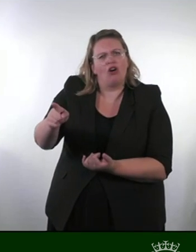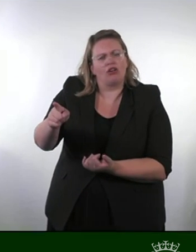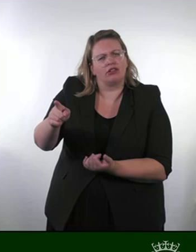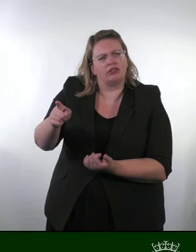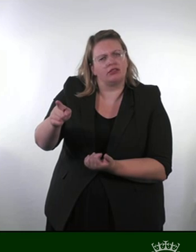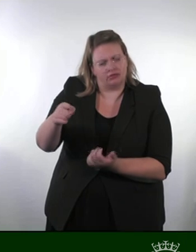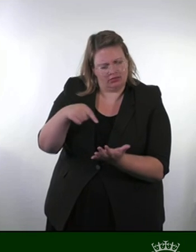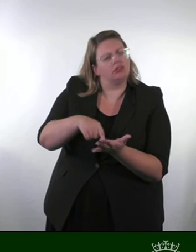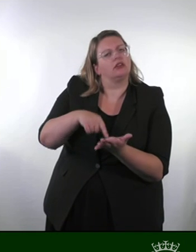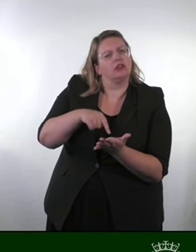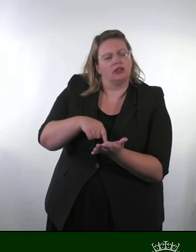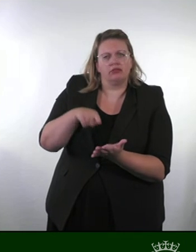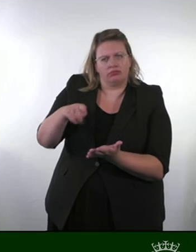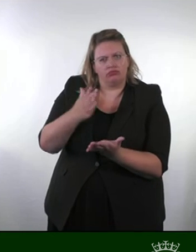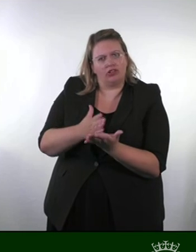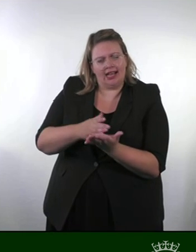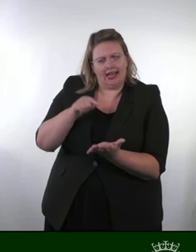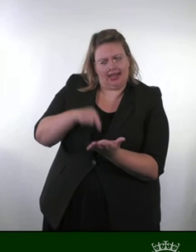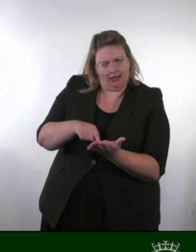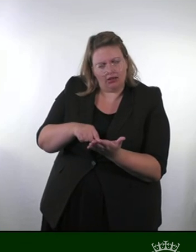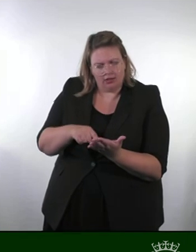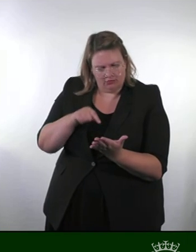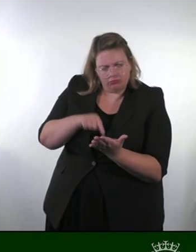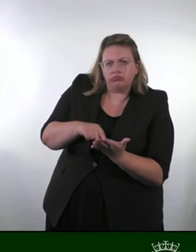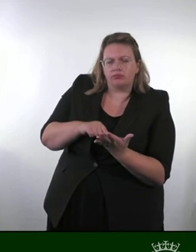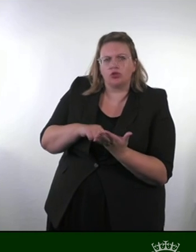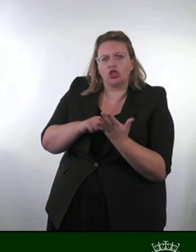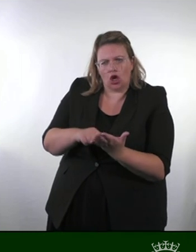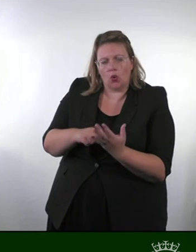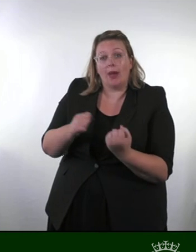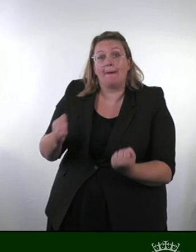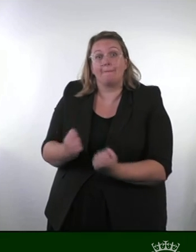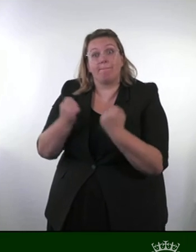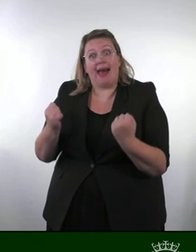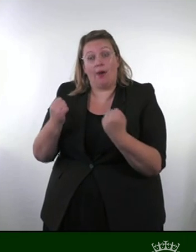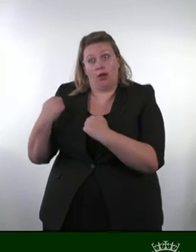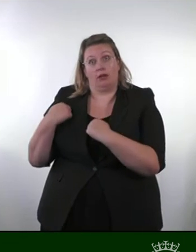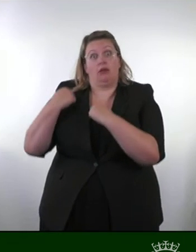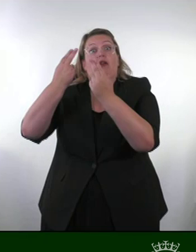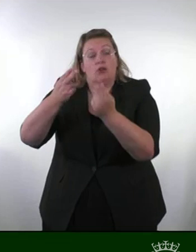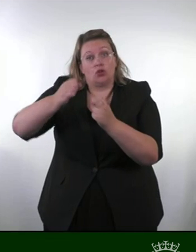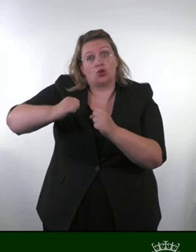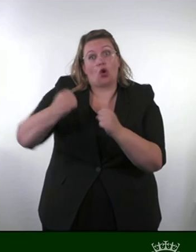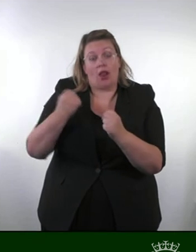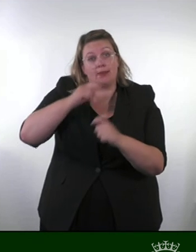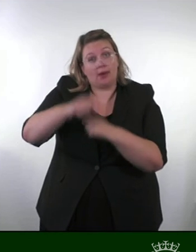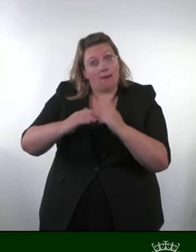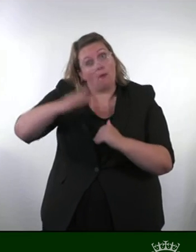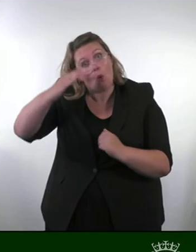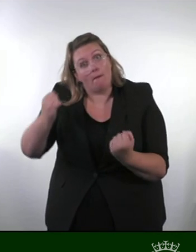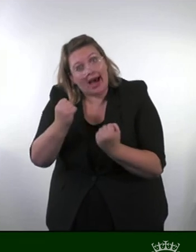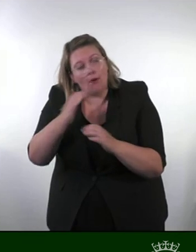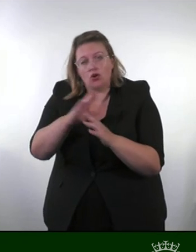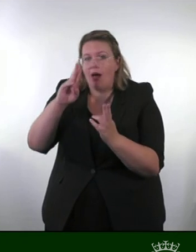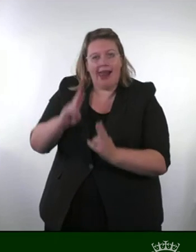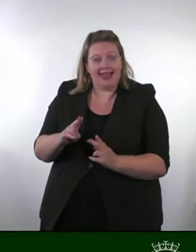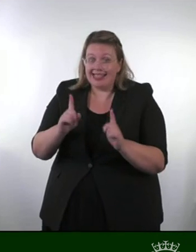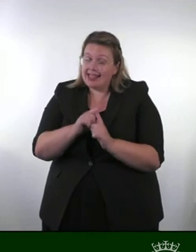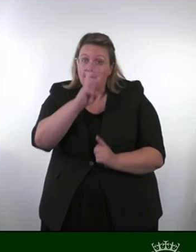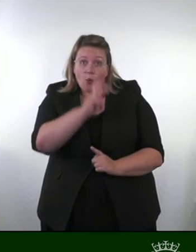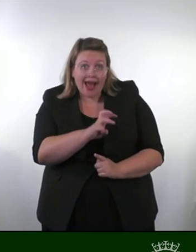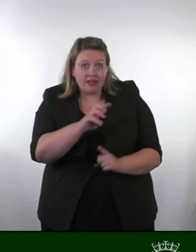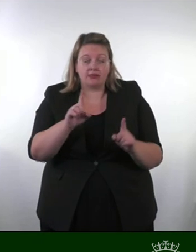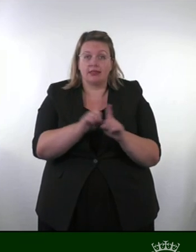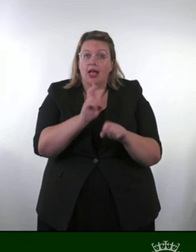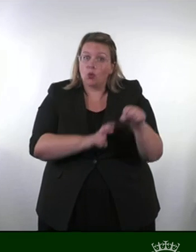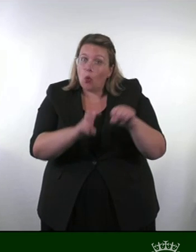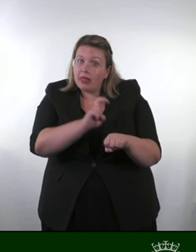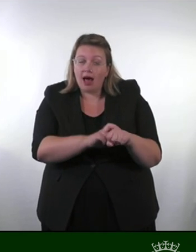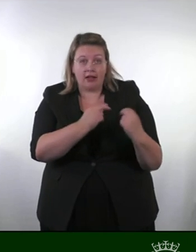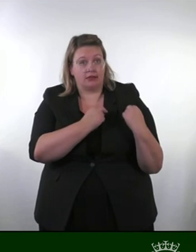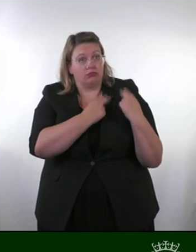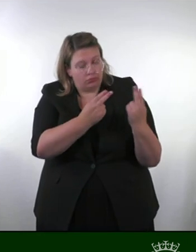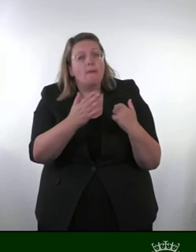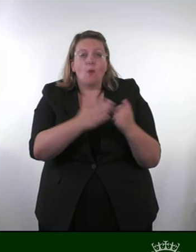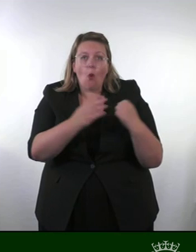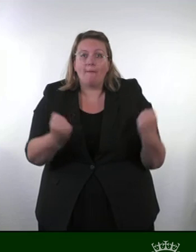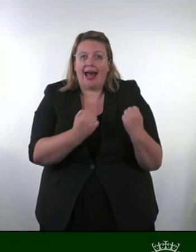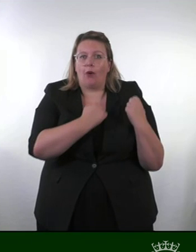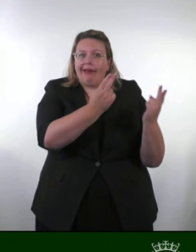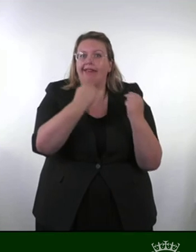It actually represents a substantial transfer of powers and of sovereignty to Scotland, to Wales, to Northern—it is a massive devolutionary act.